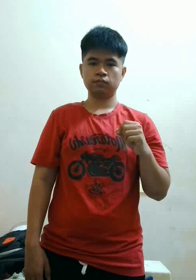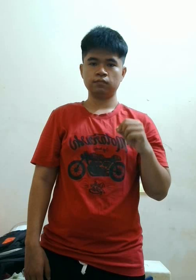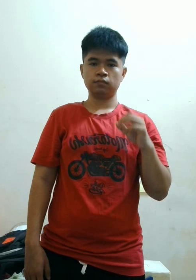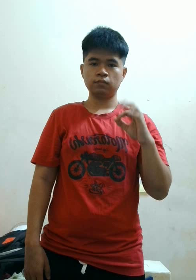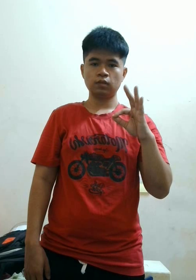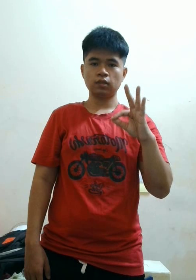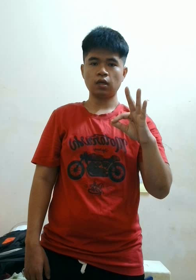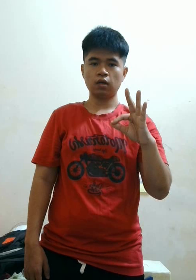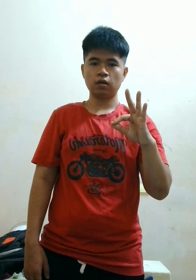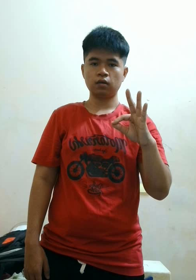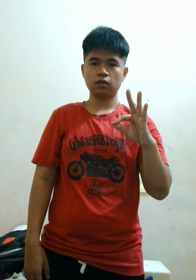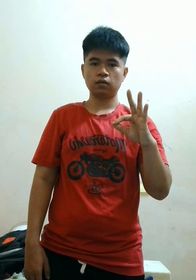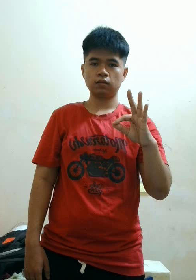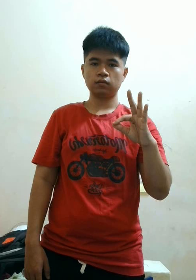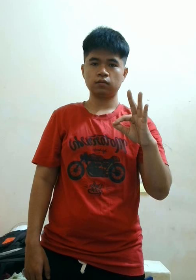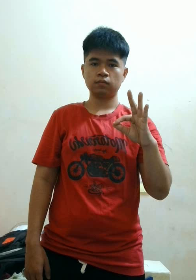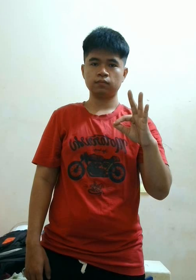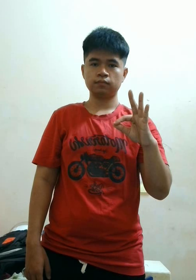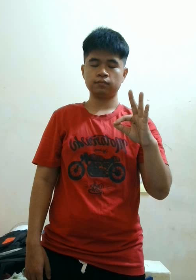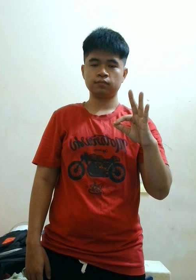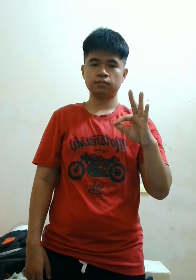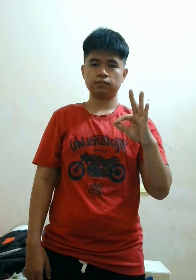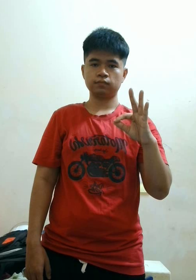t